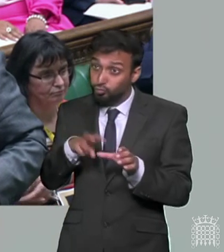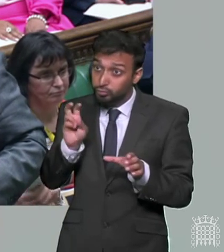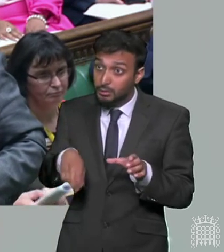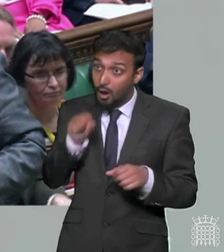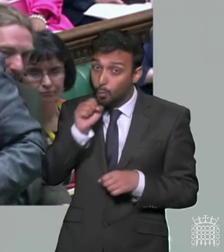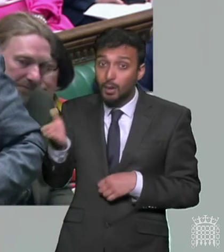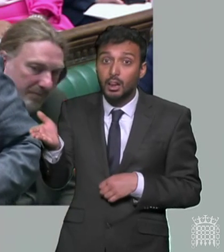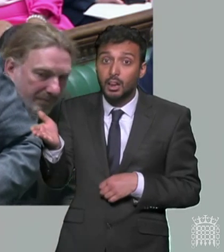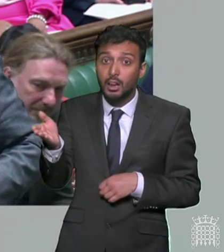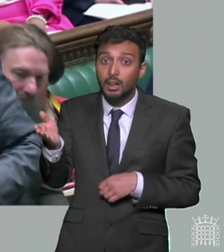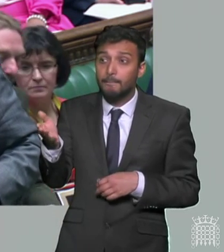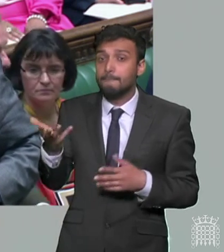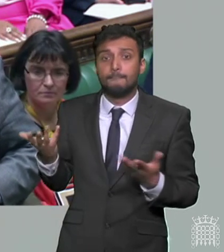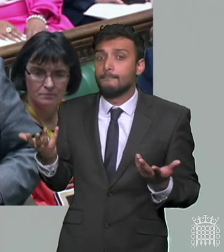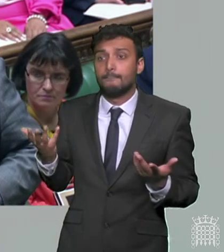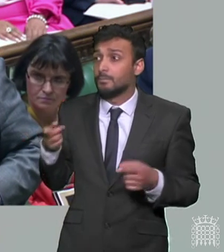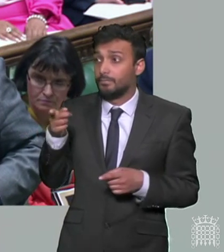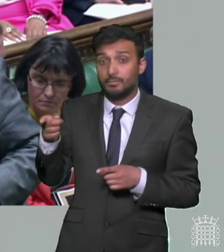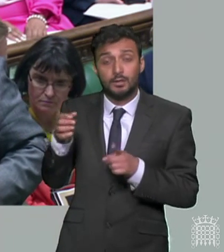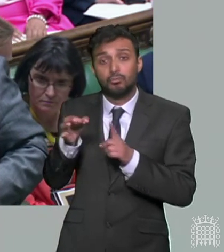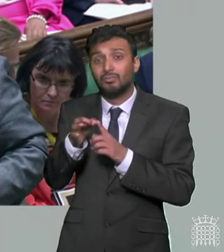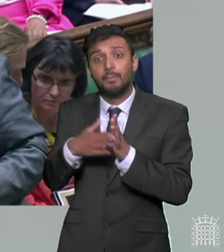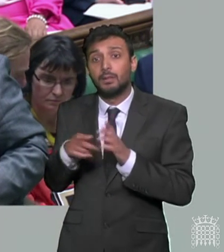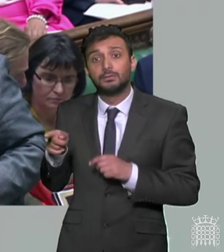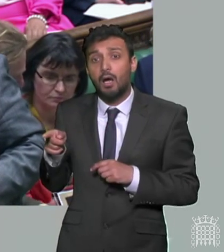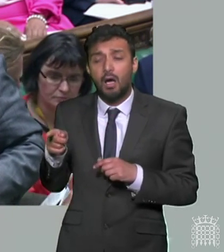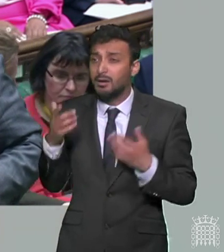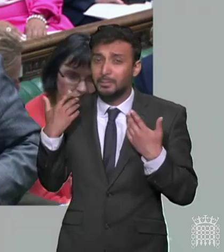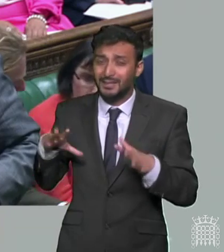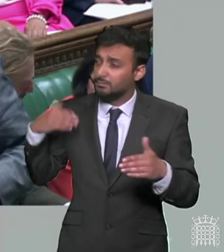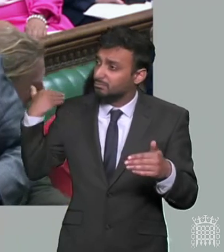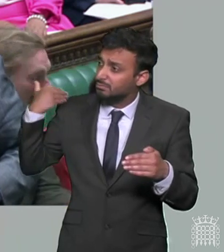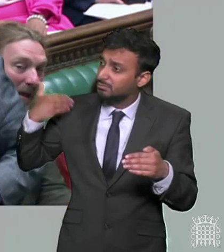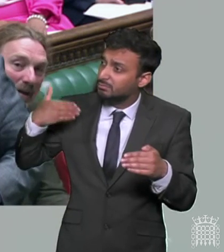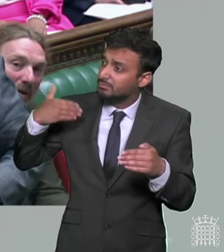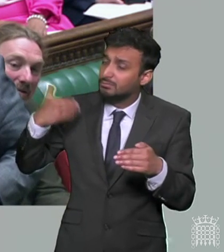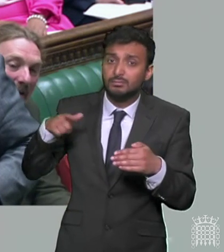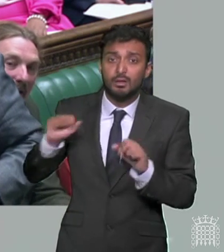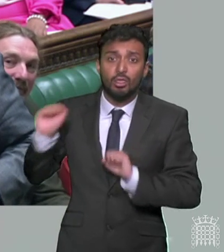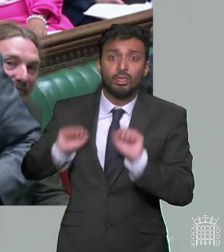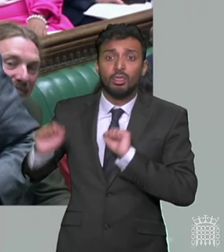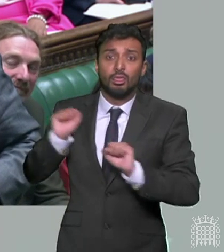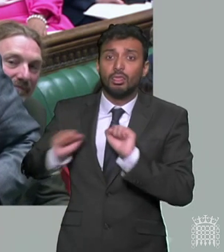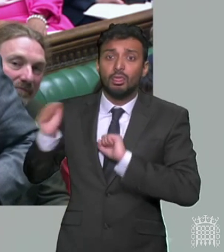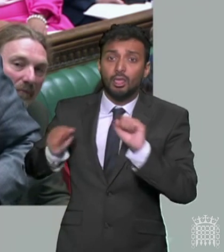This Prime Minister has adopted a systematic, concerted and sinister pattern of evasion.